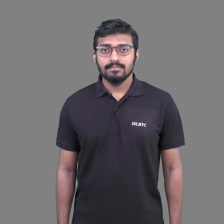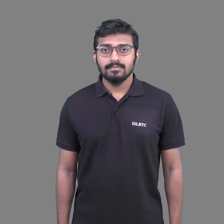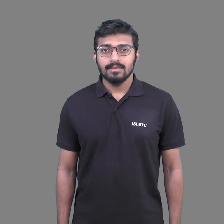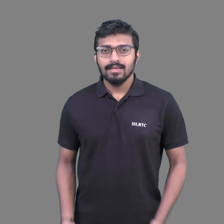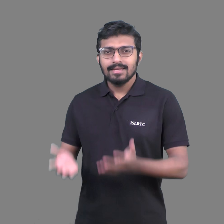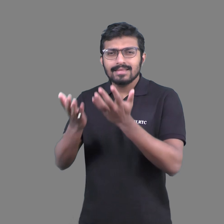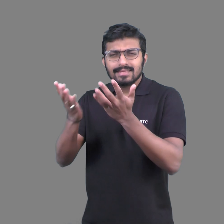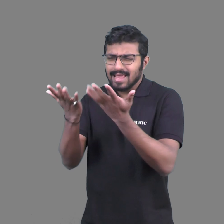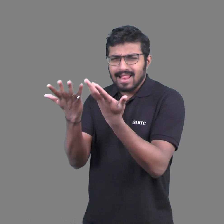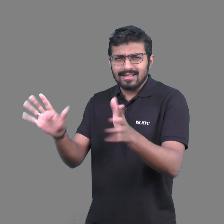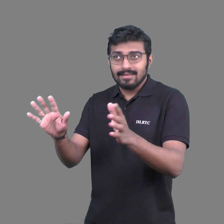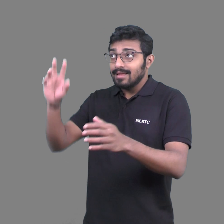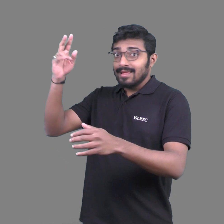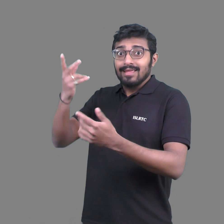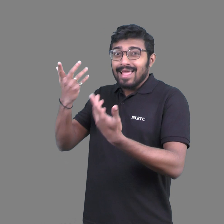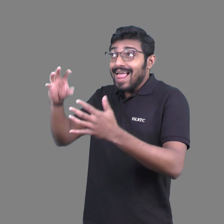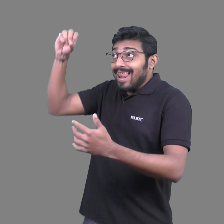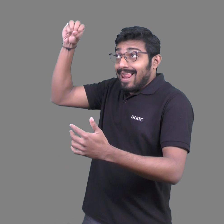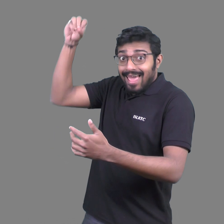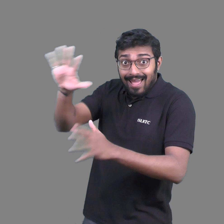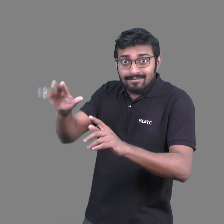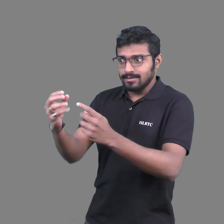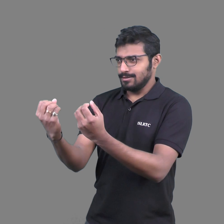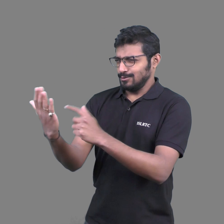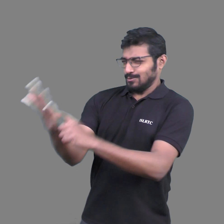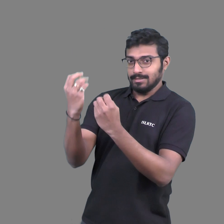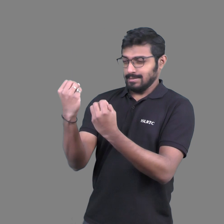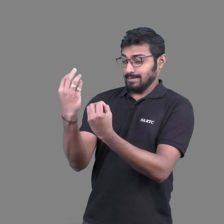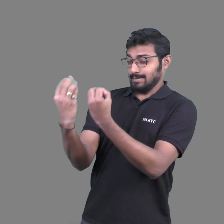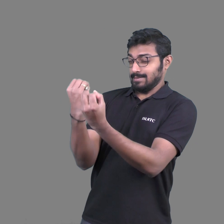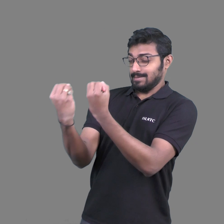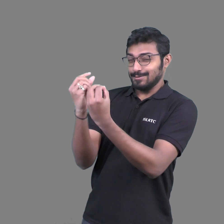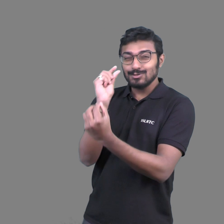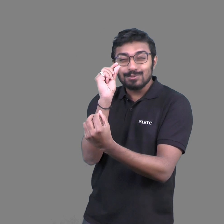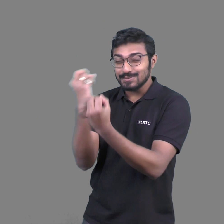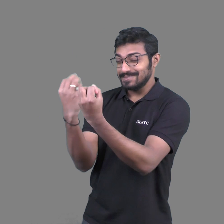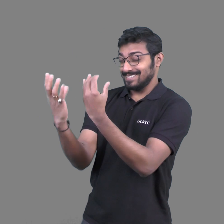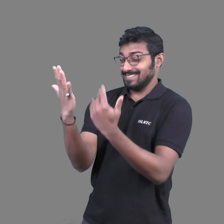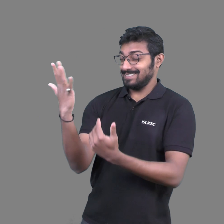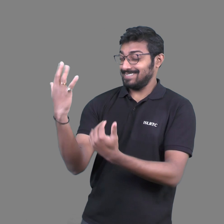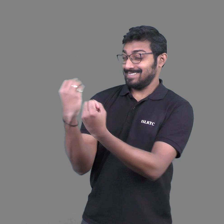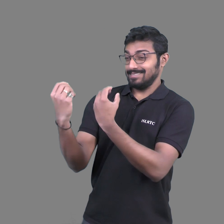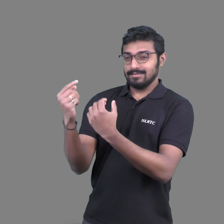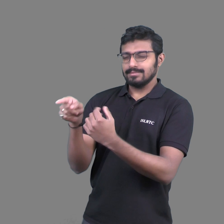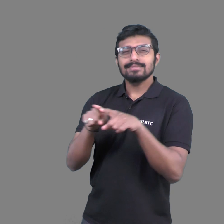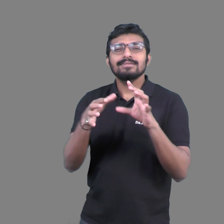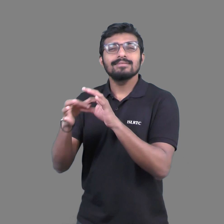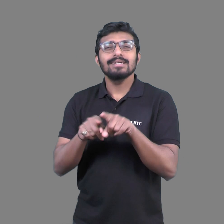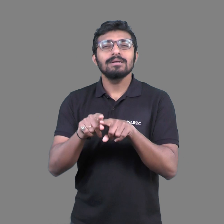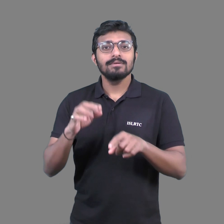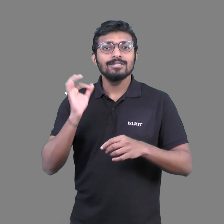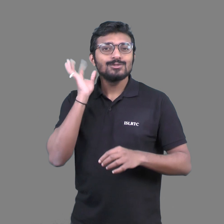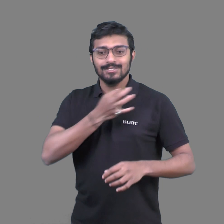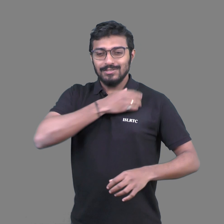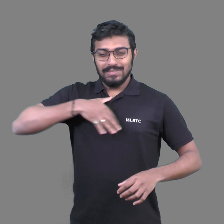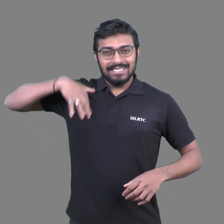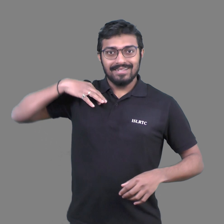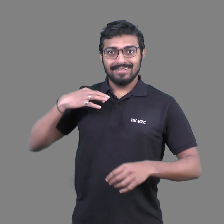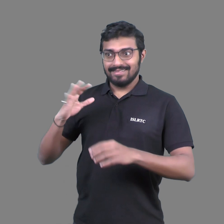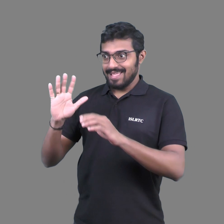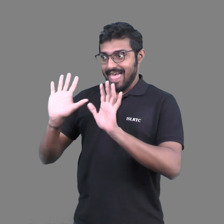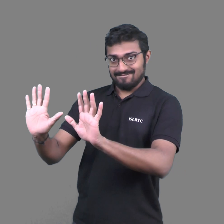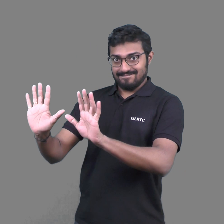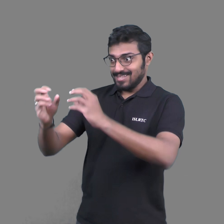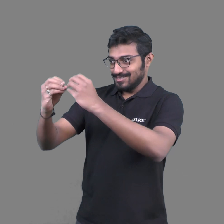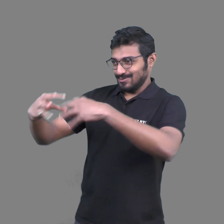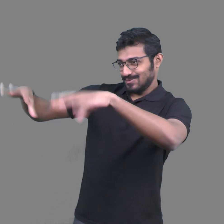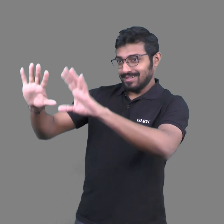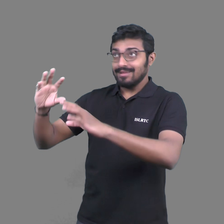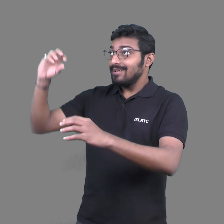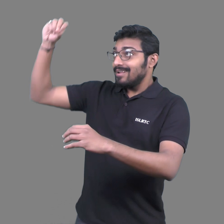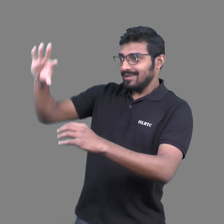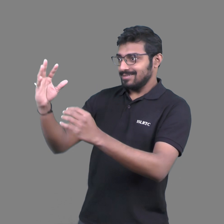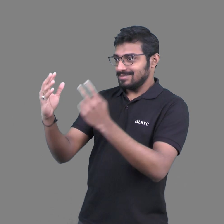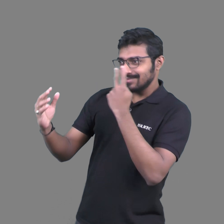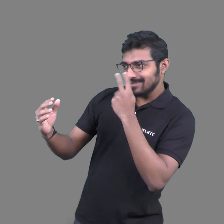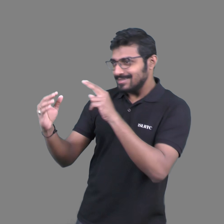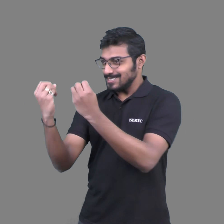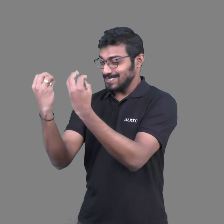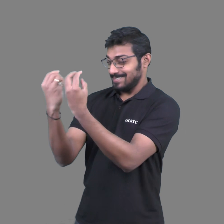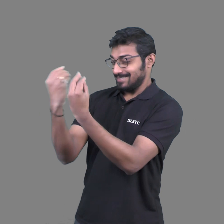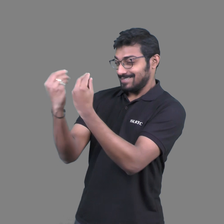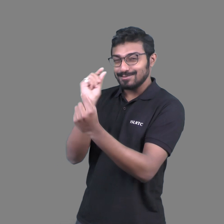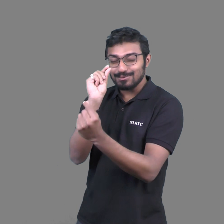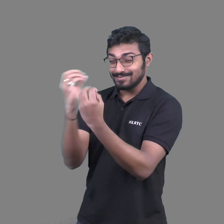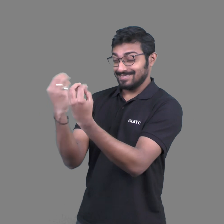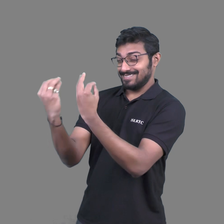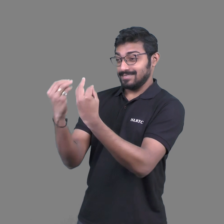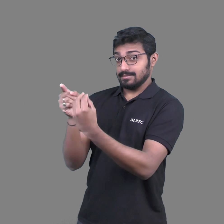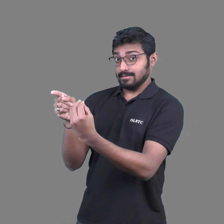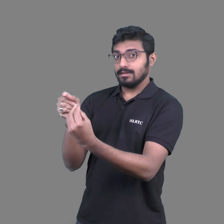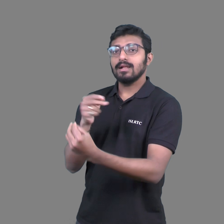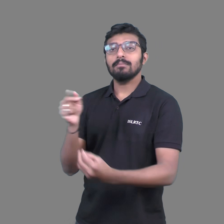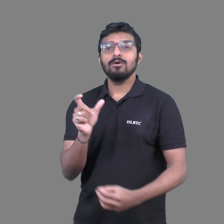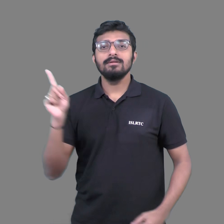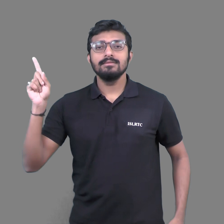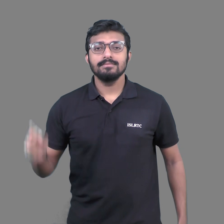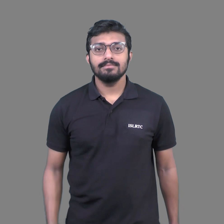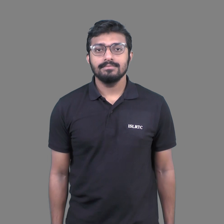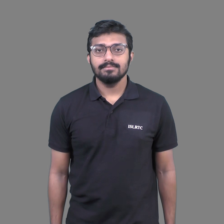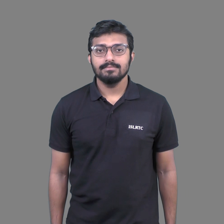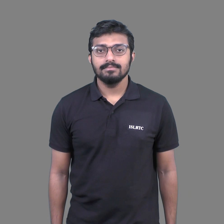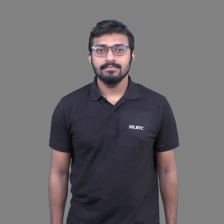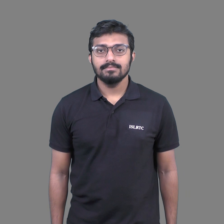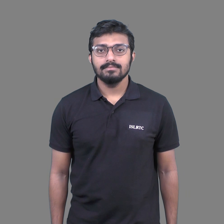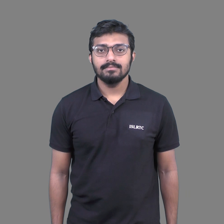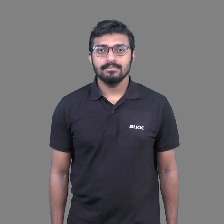Glitter Sparkle Twinkle